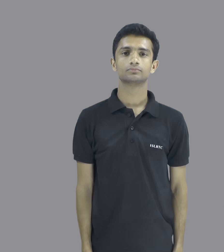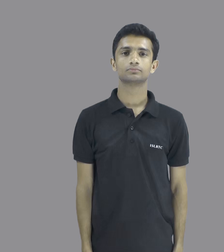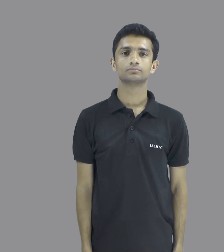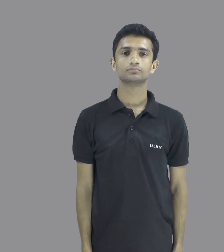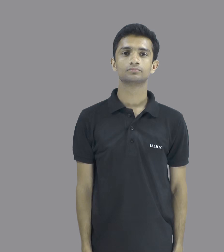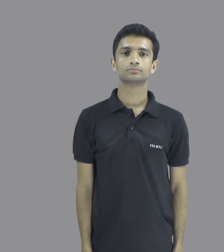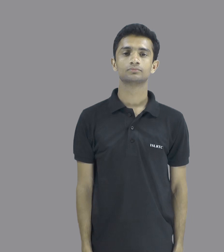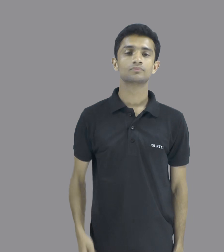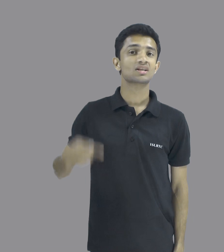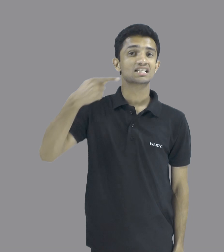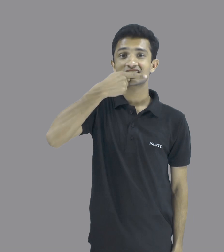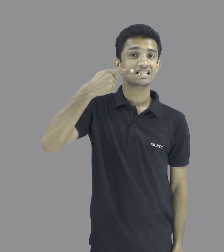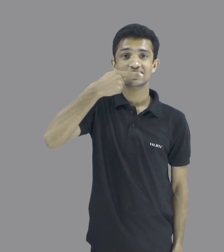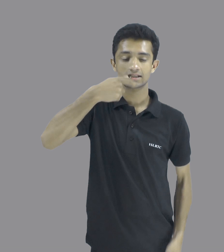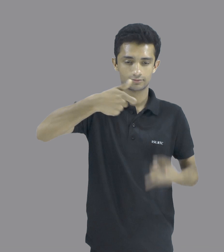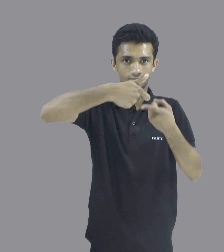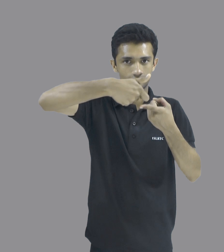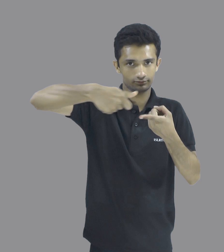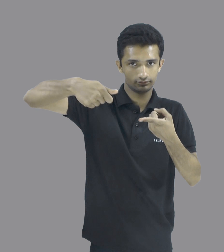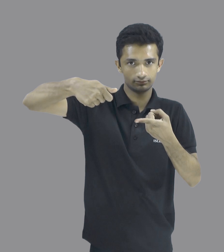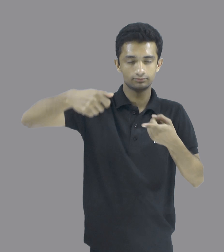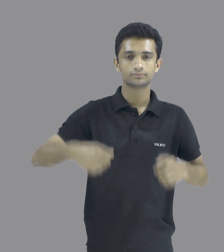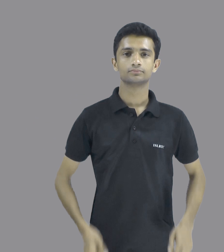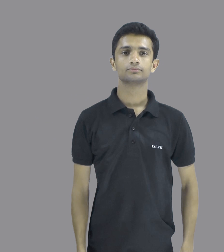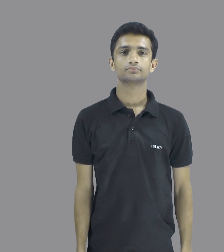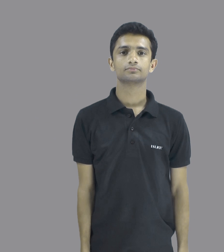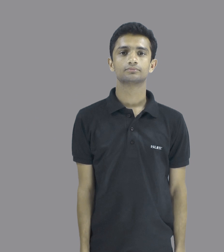Toothpaste